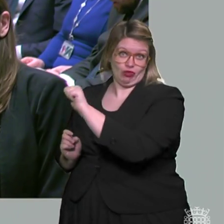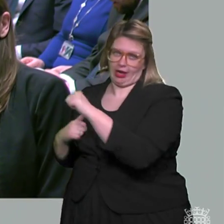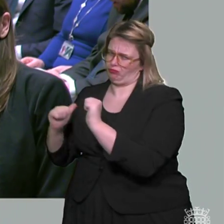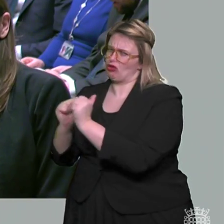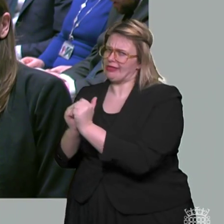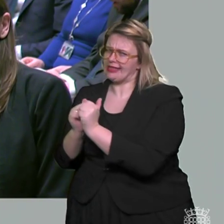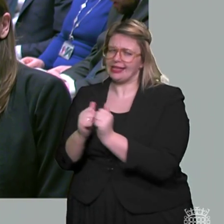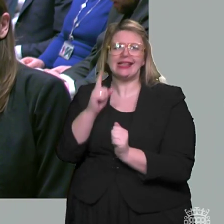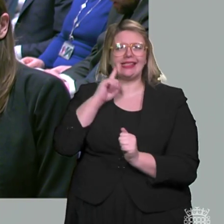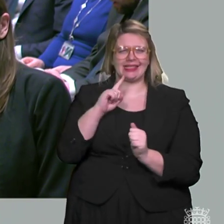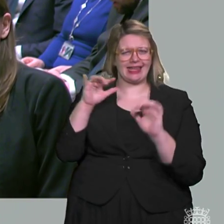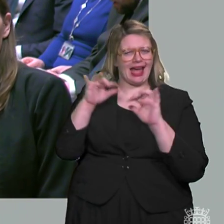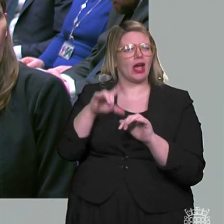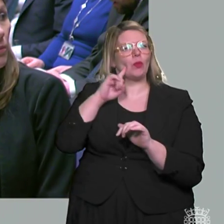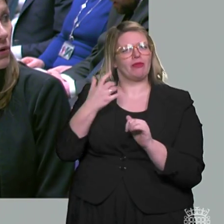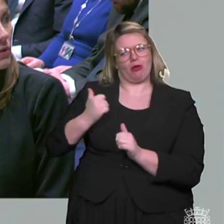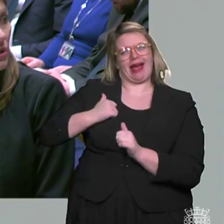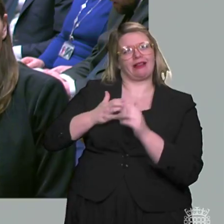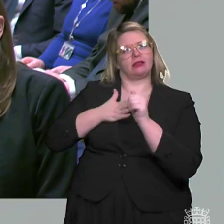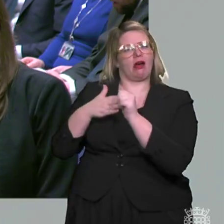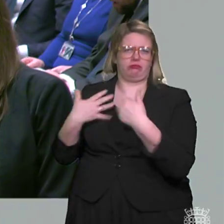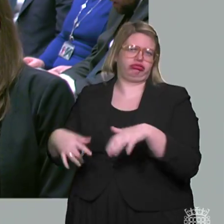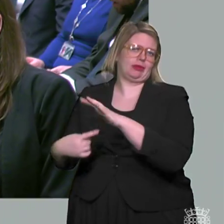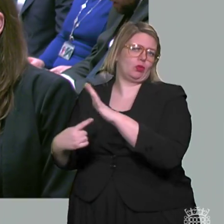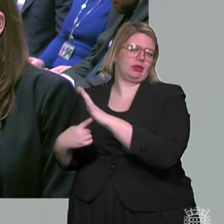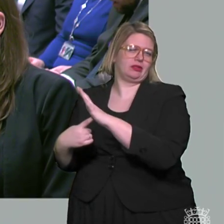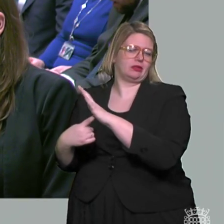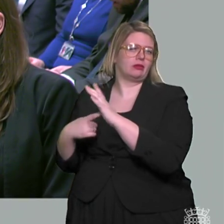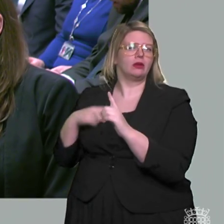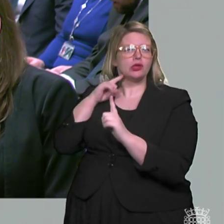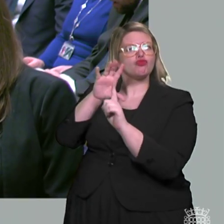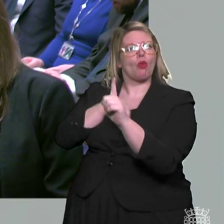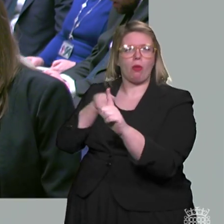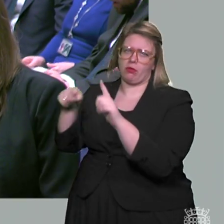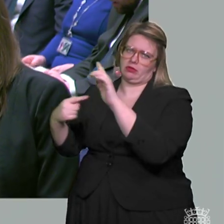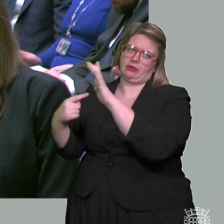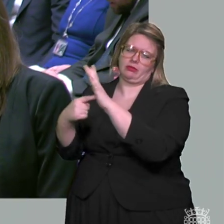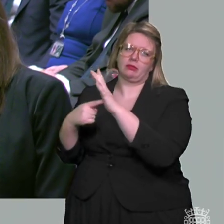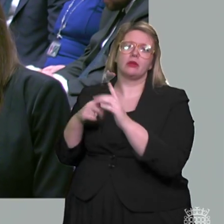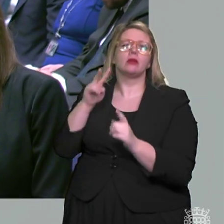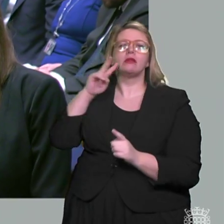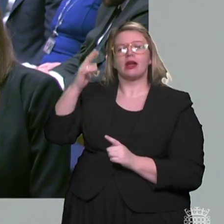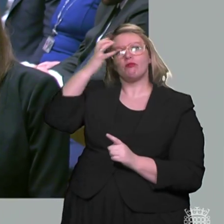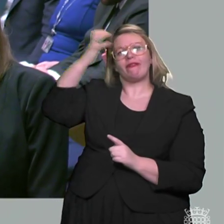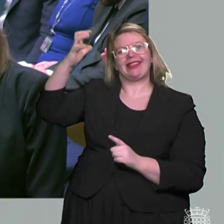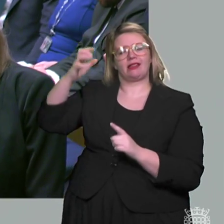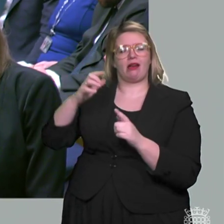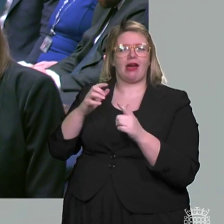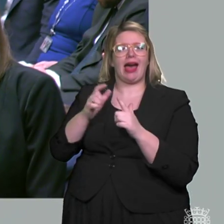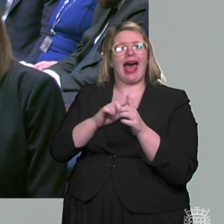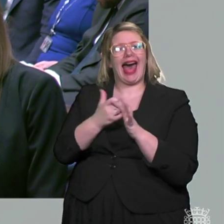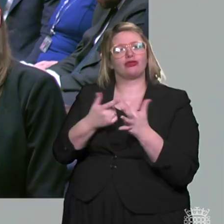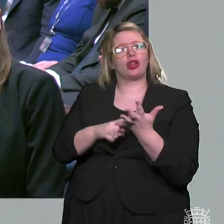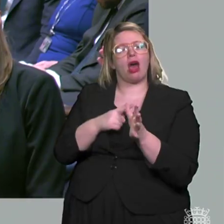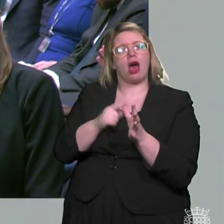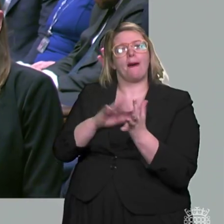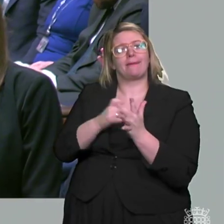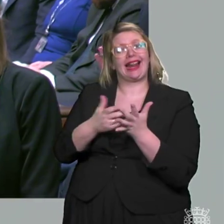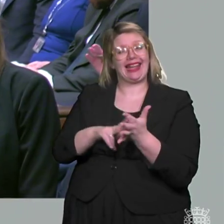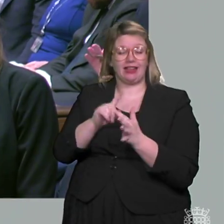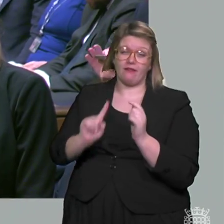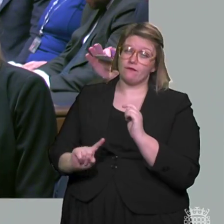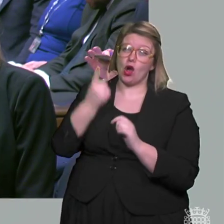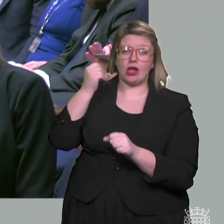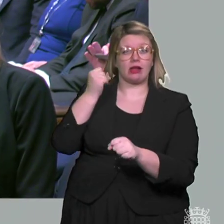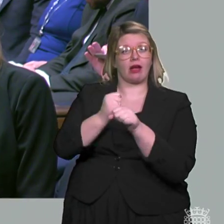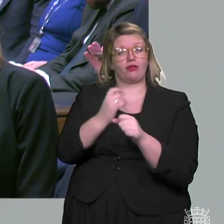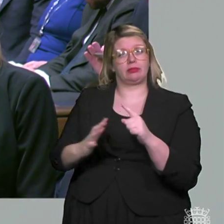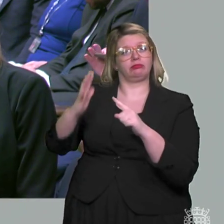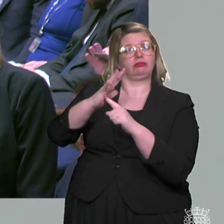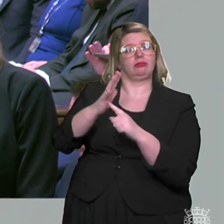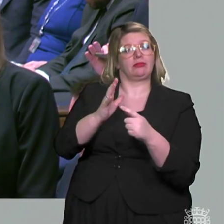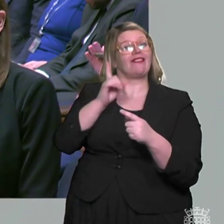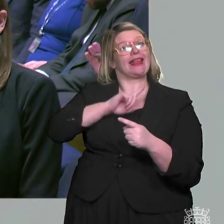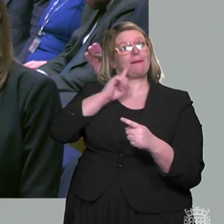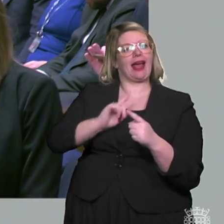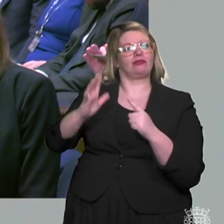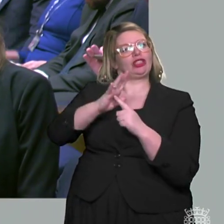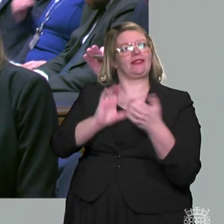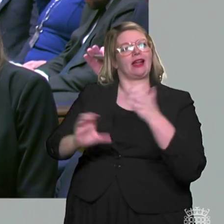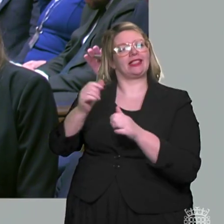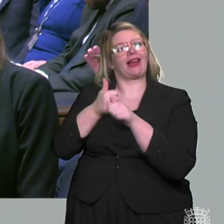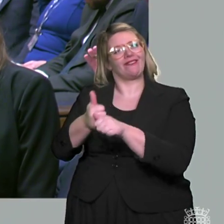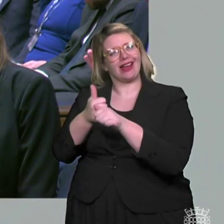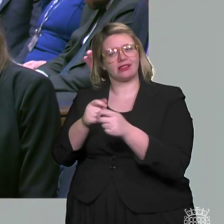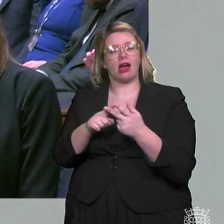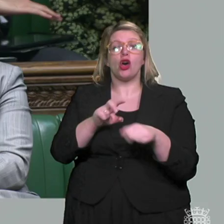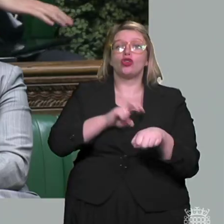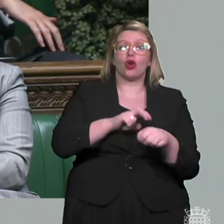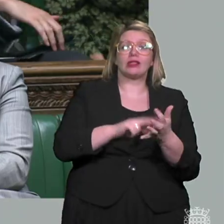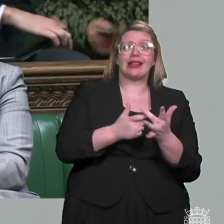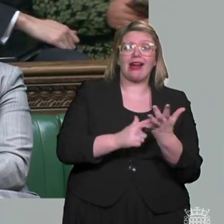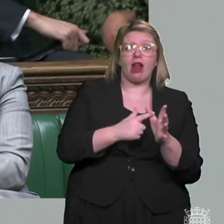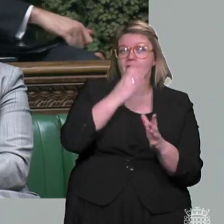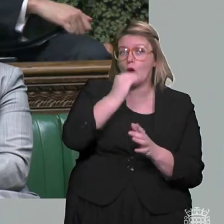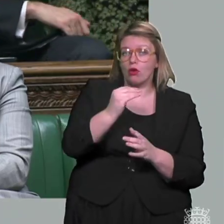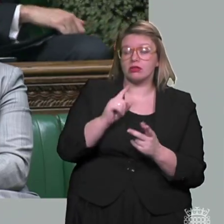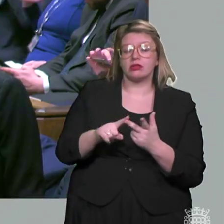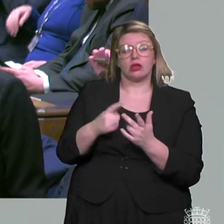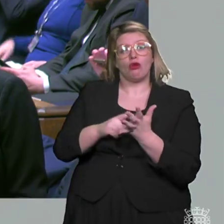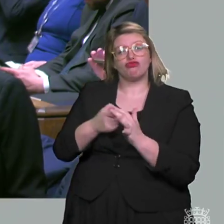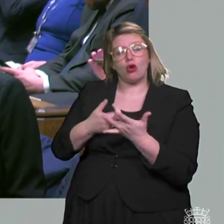It is also important that we look at our global role models who are British, such as Professor Dame Angela McLean, who will become the first female Government chief scientific adviser, Dr Nicola Fox and Rosemary Coogan.